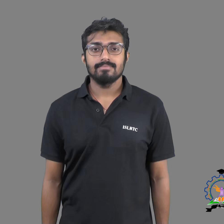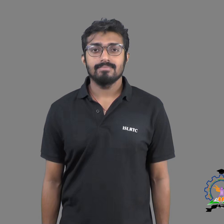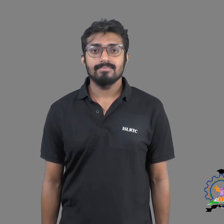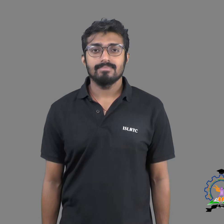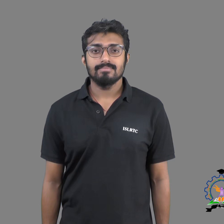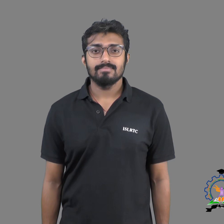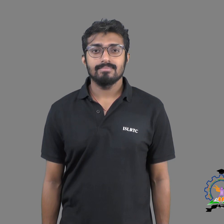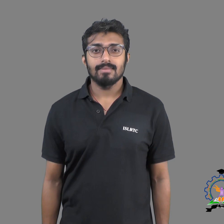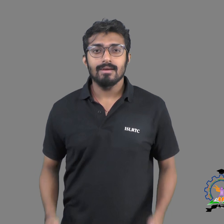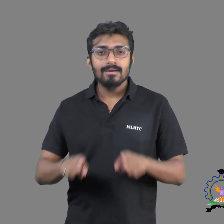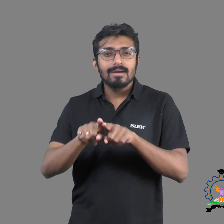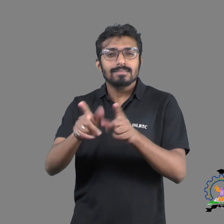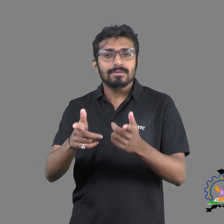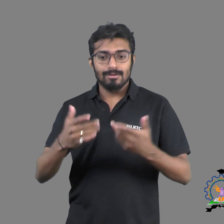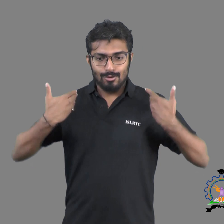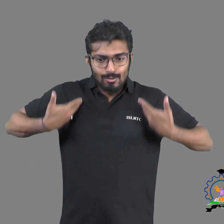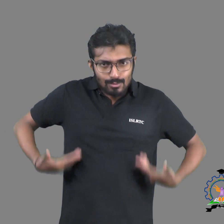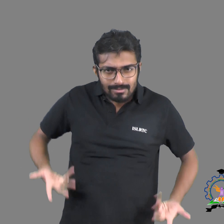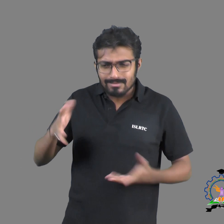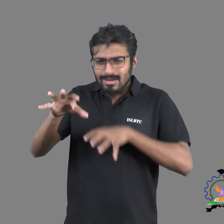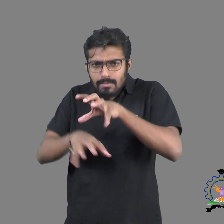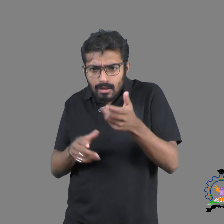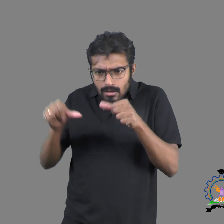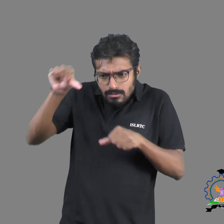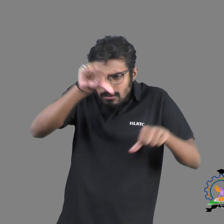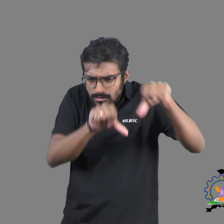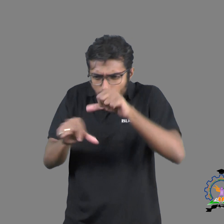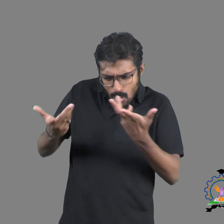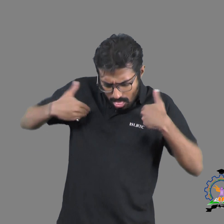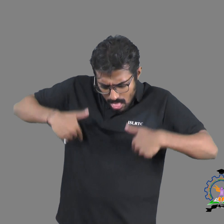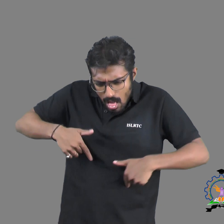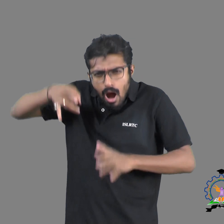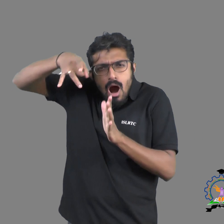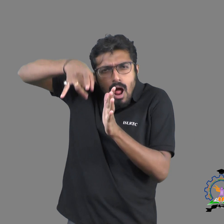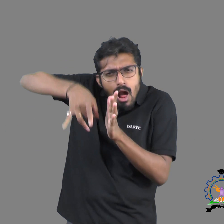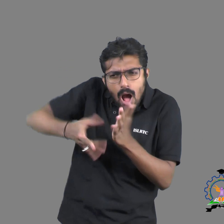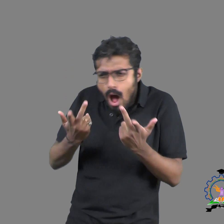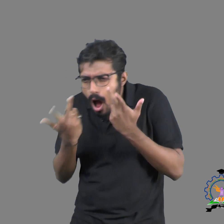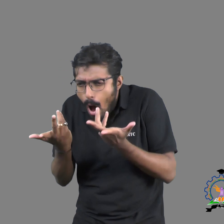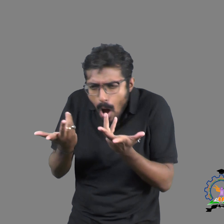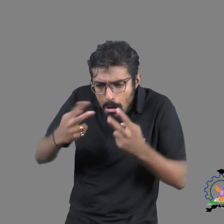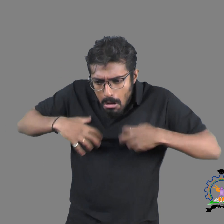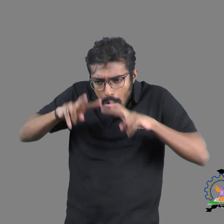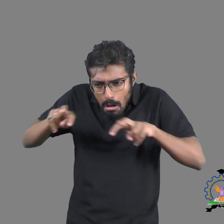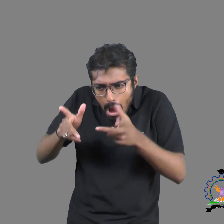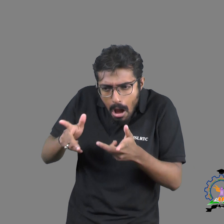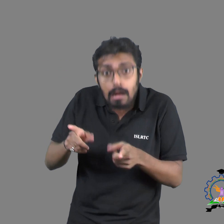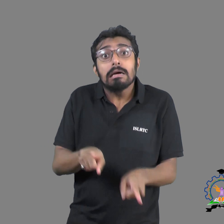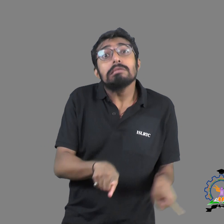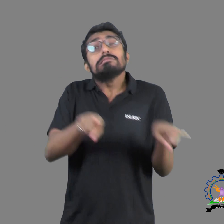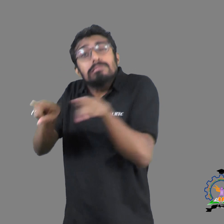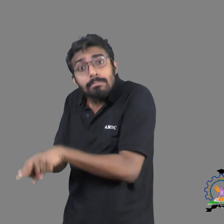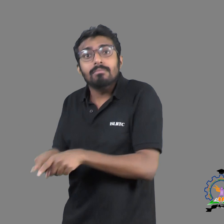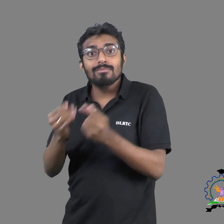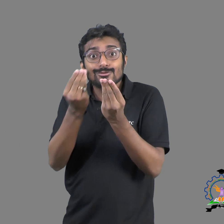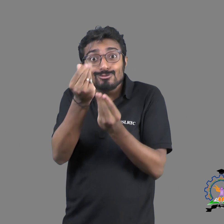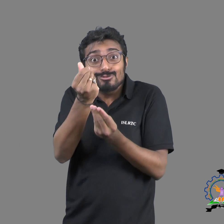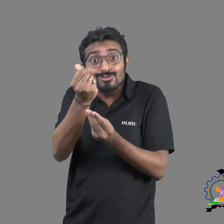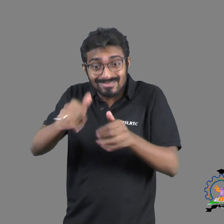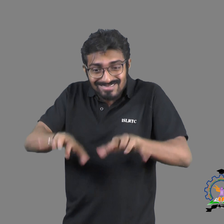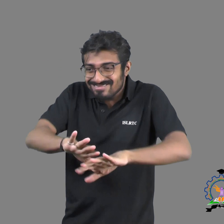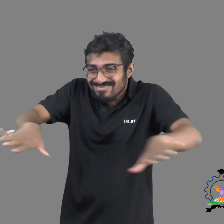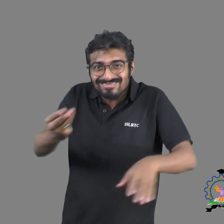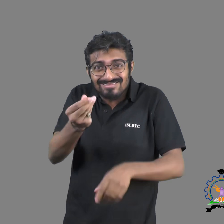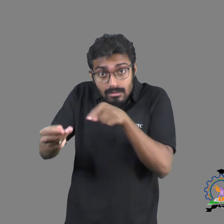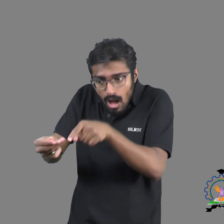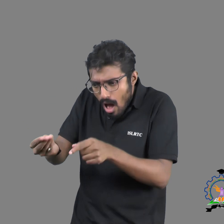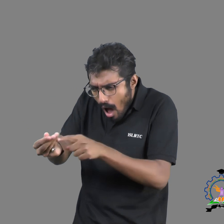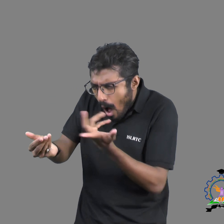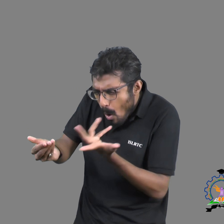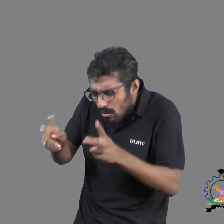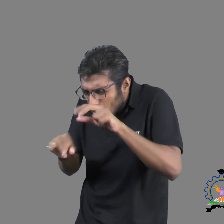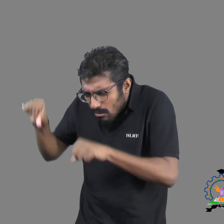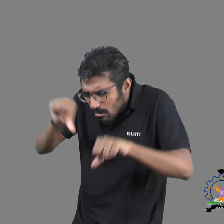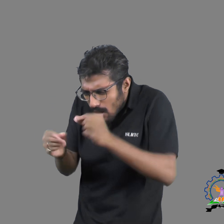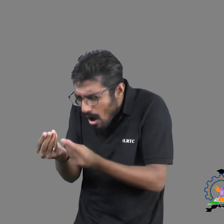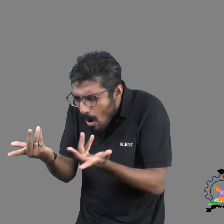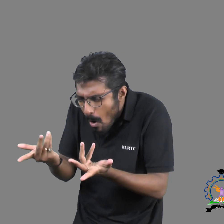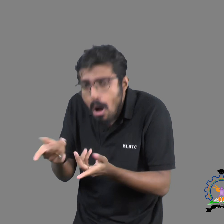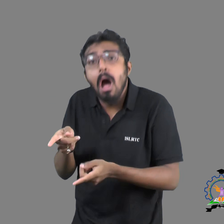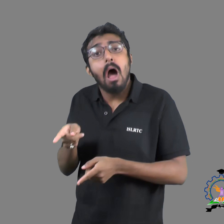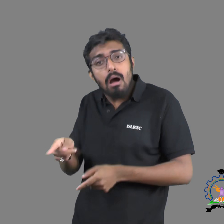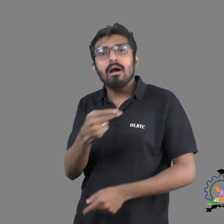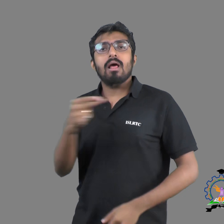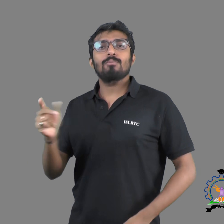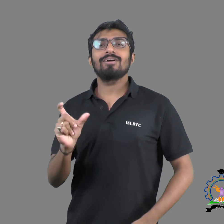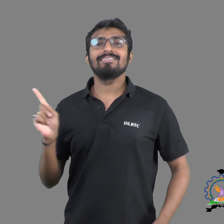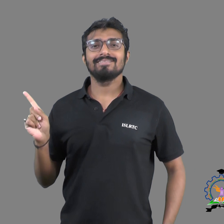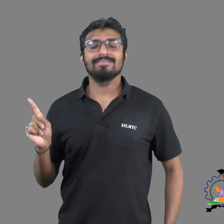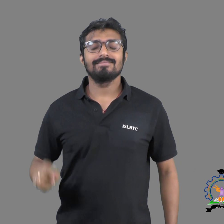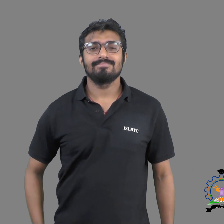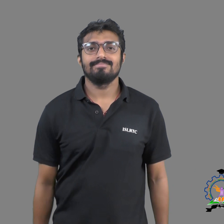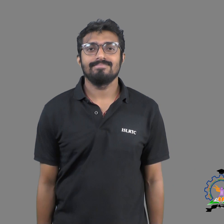Soil Science